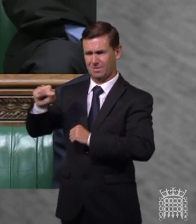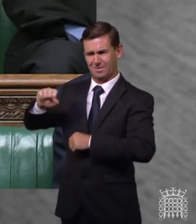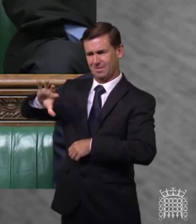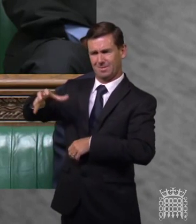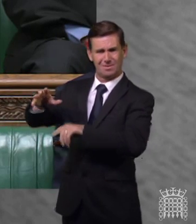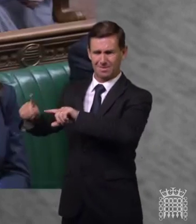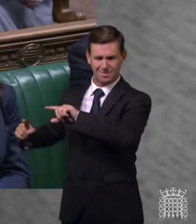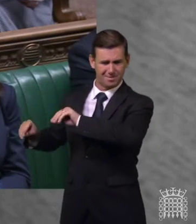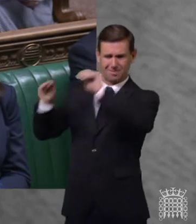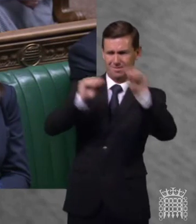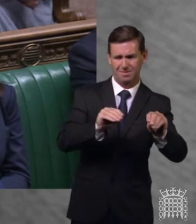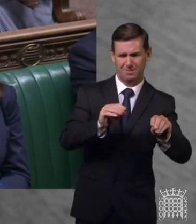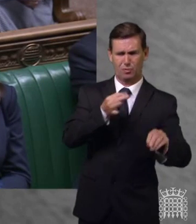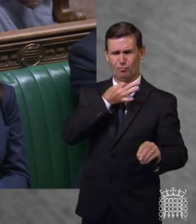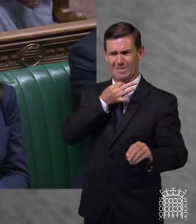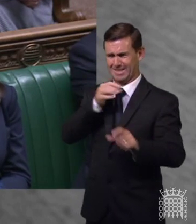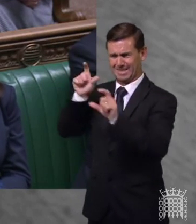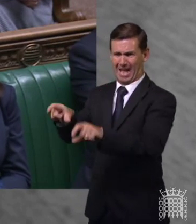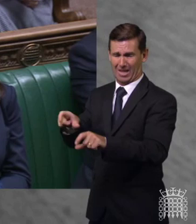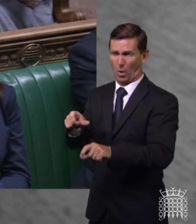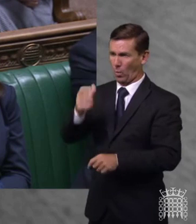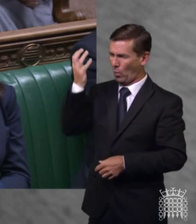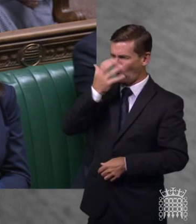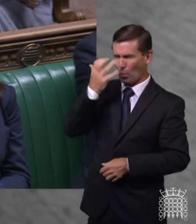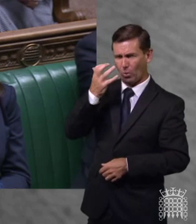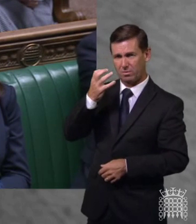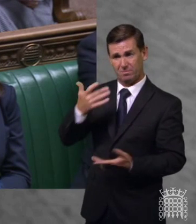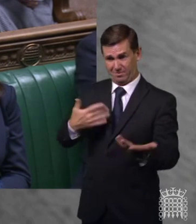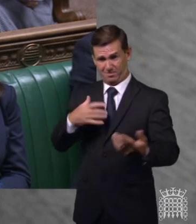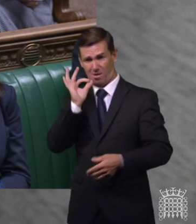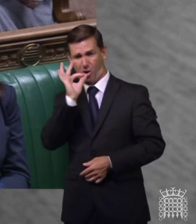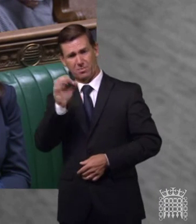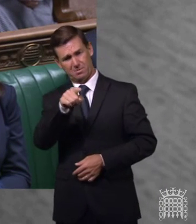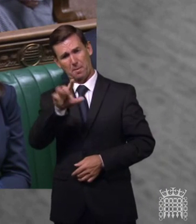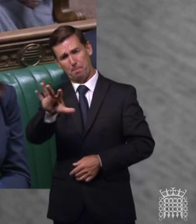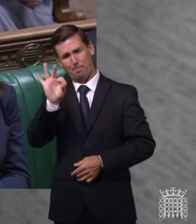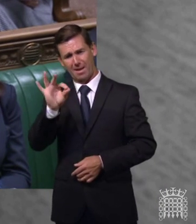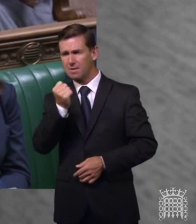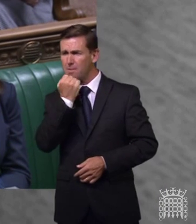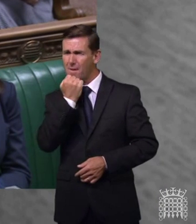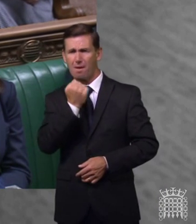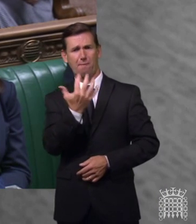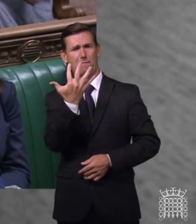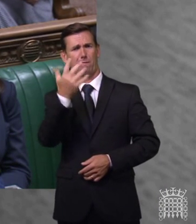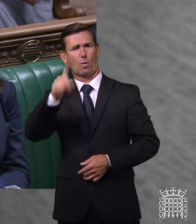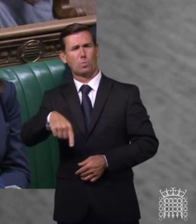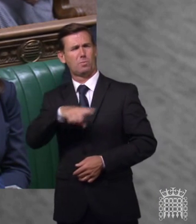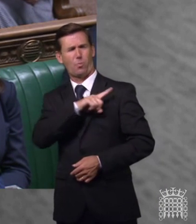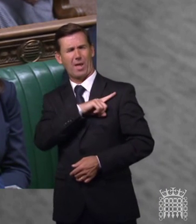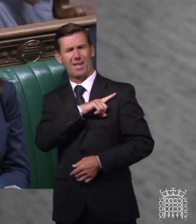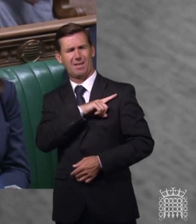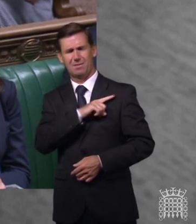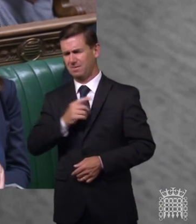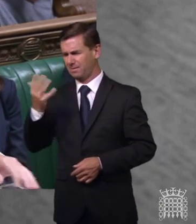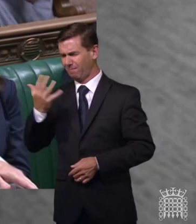That is why the question arises as to what is behind the 5,000 number, and why others are having to wait so long.